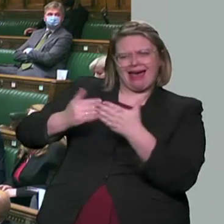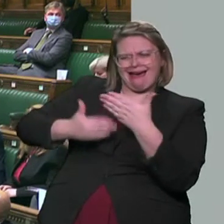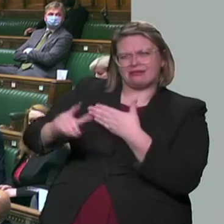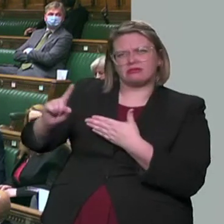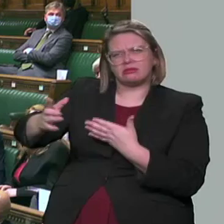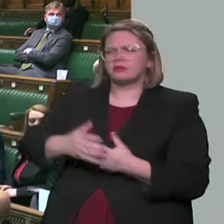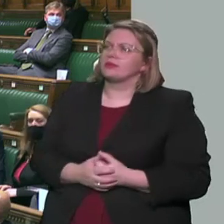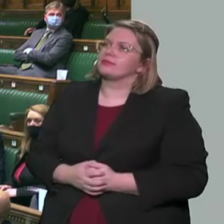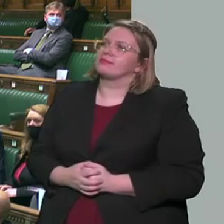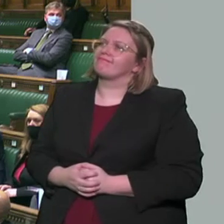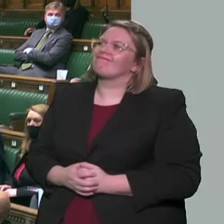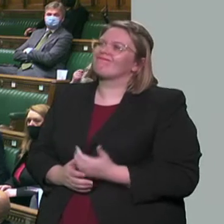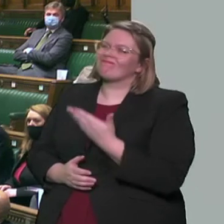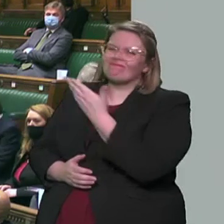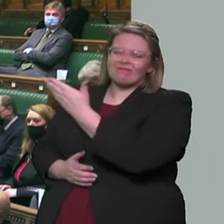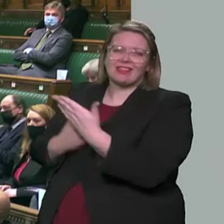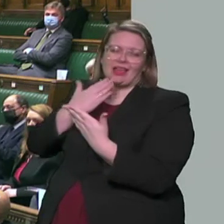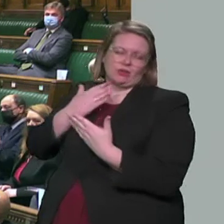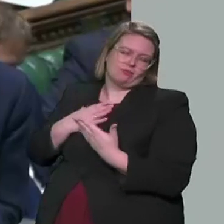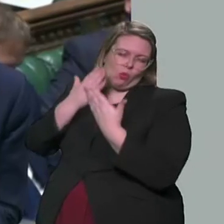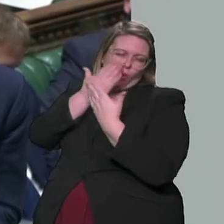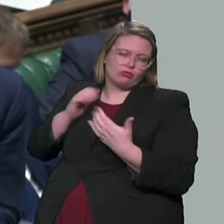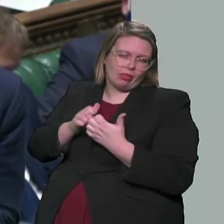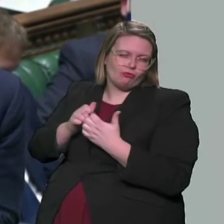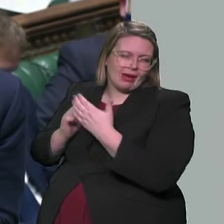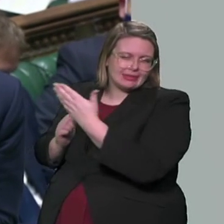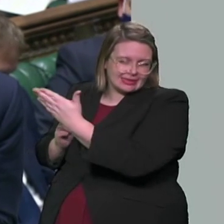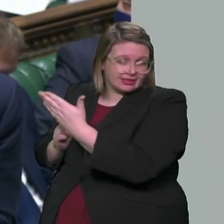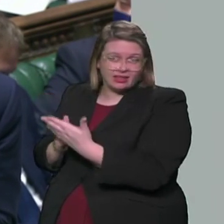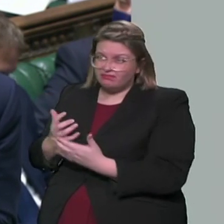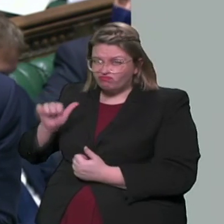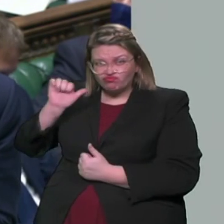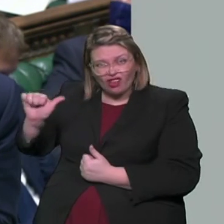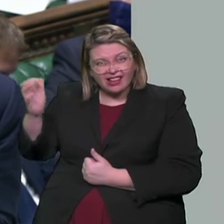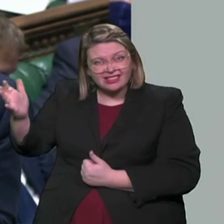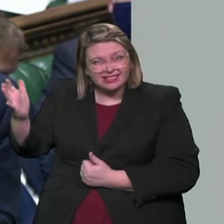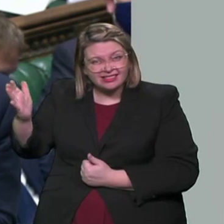My right honourable Friend is totally right in what she says.